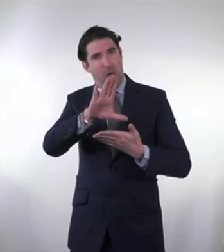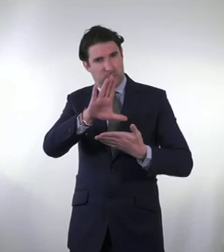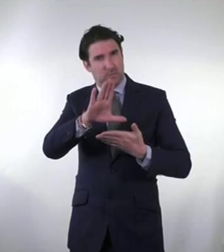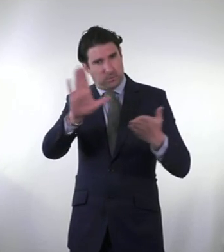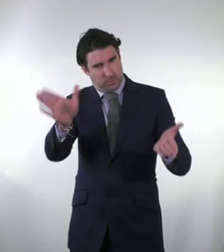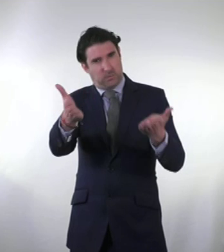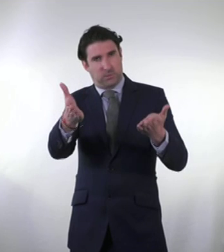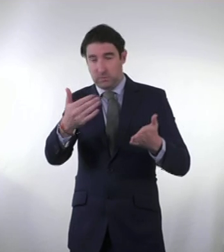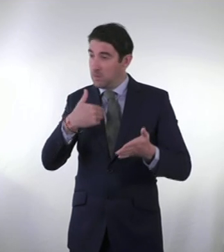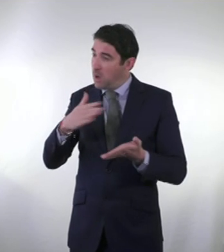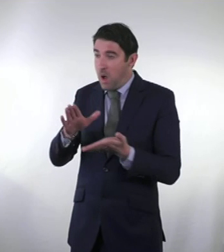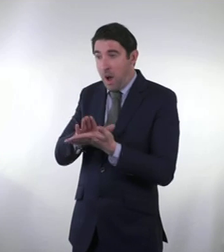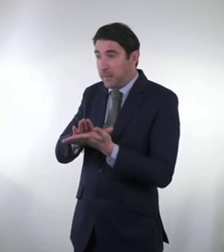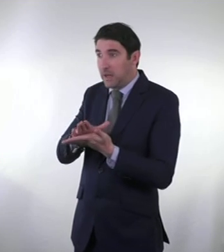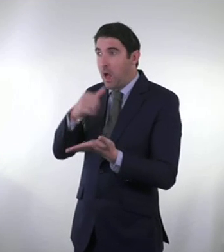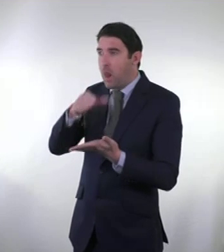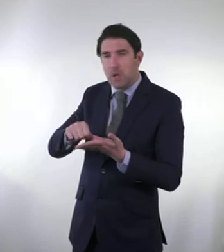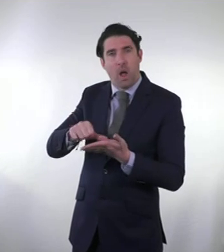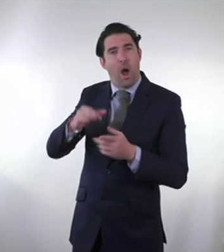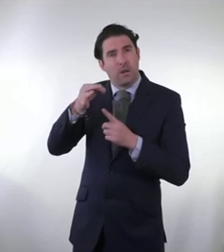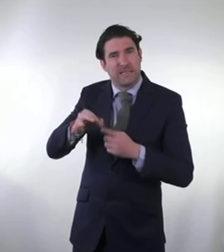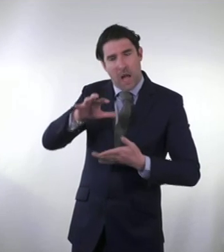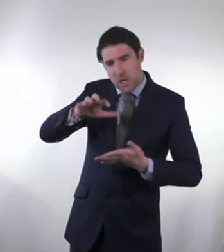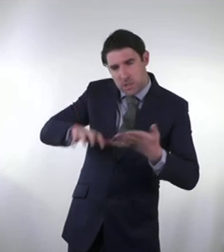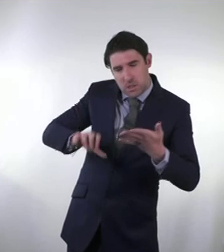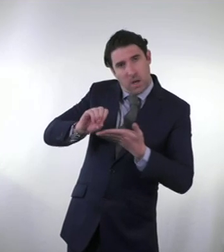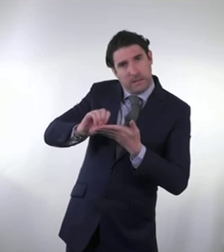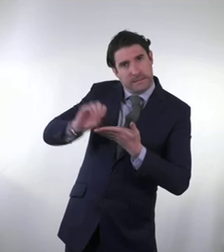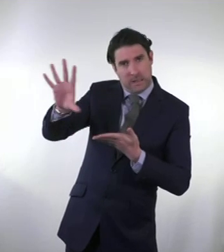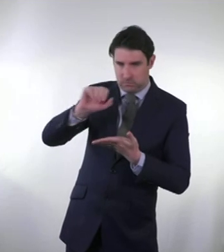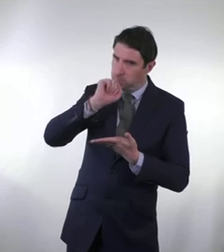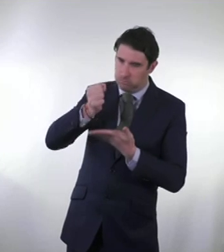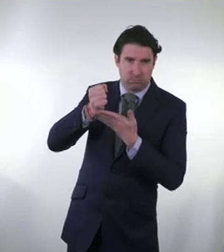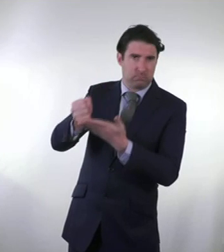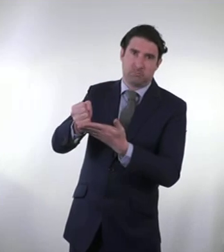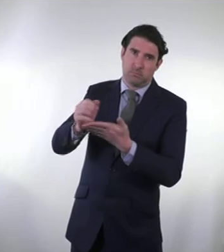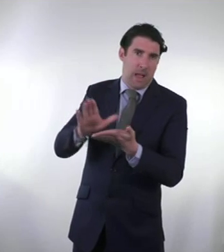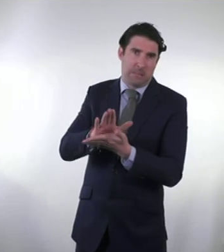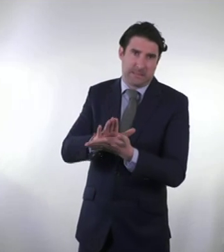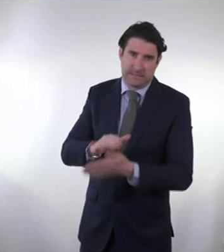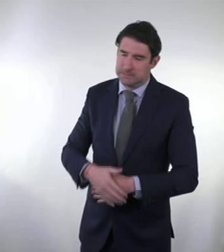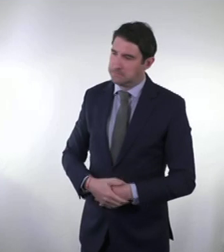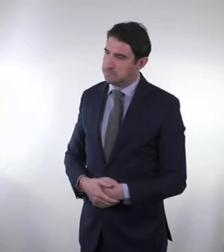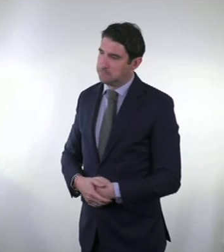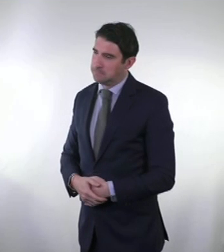I will be happy to write to him in the next few days about what we are doing for levelling up in the midlands.